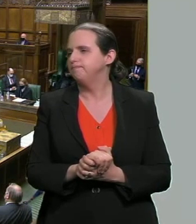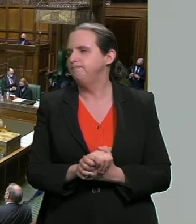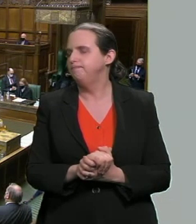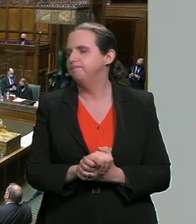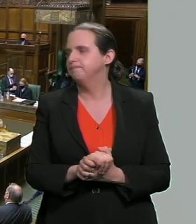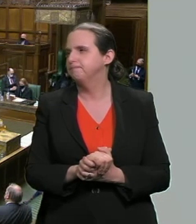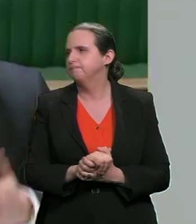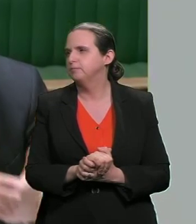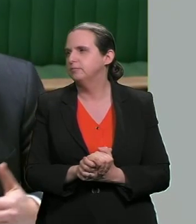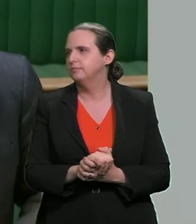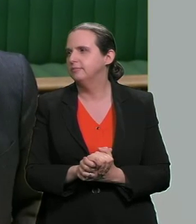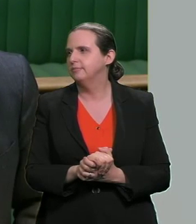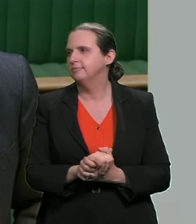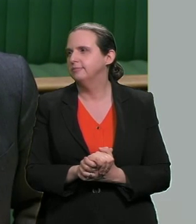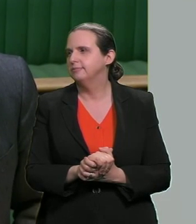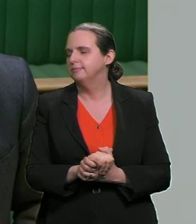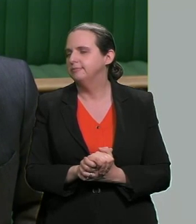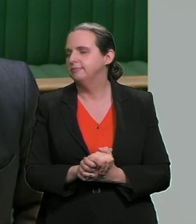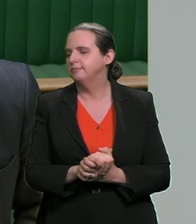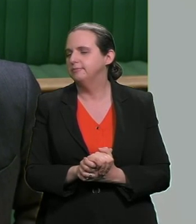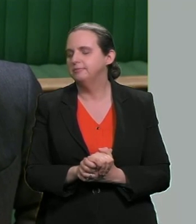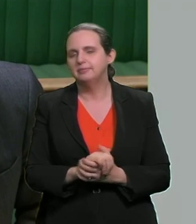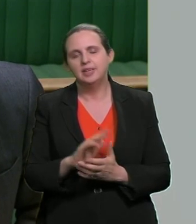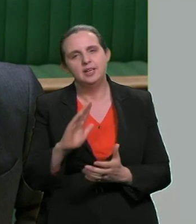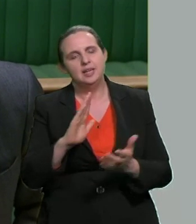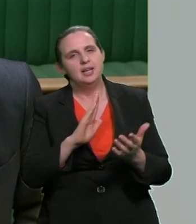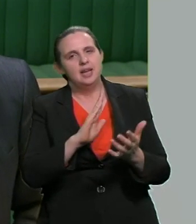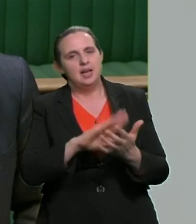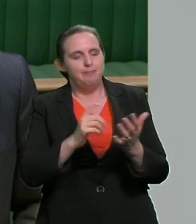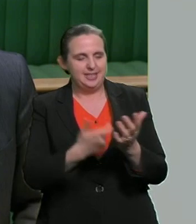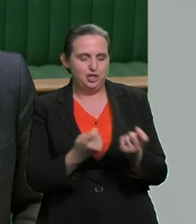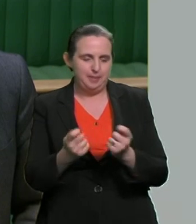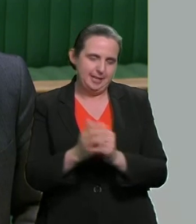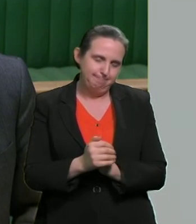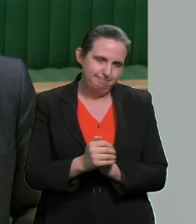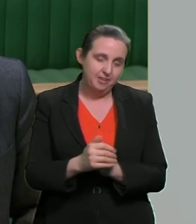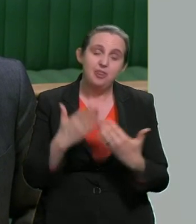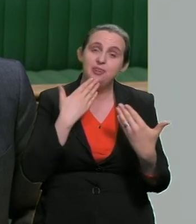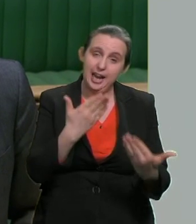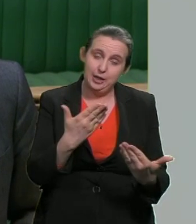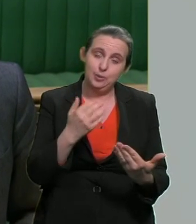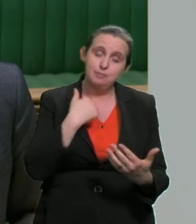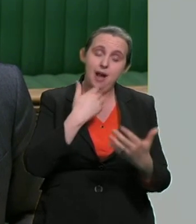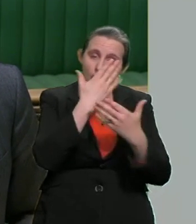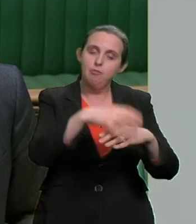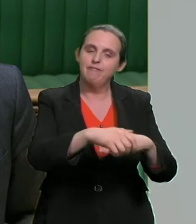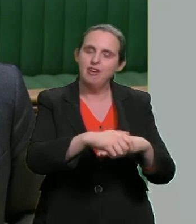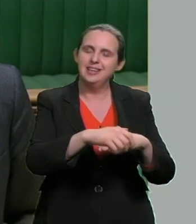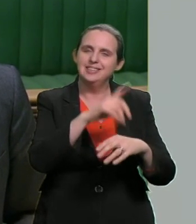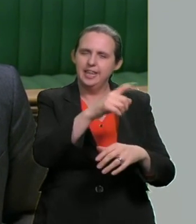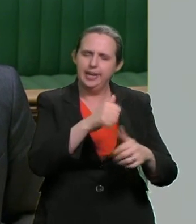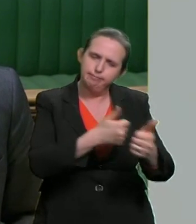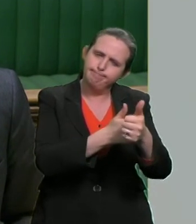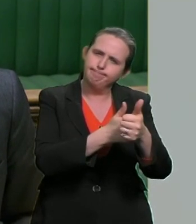I thank my honourable Friend, who is a great advocate of Somerset and is committed to his constituents.